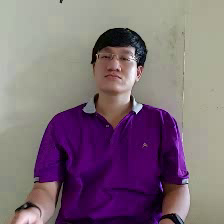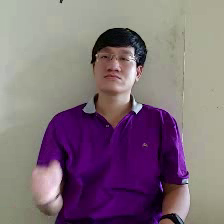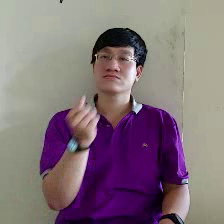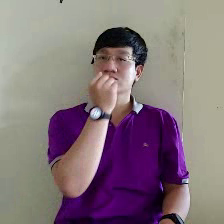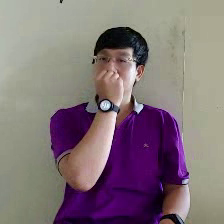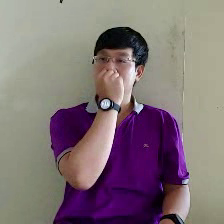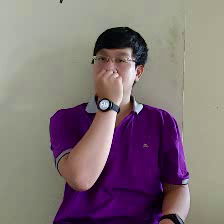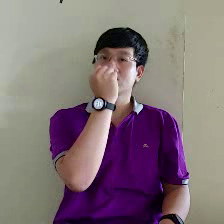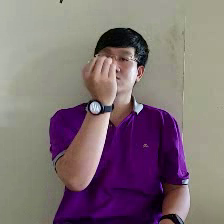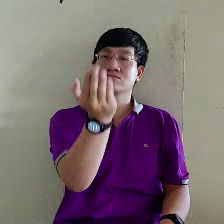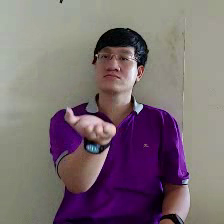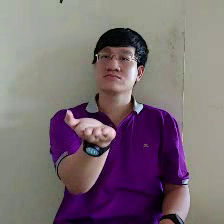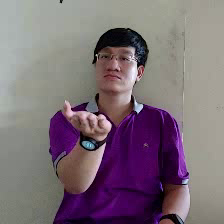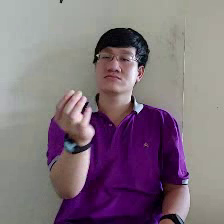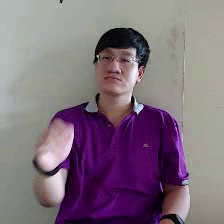Cảm ơn